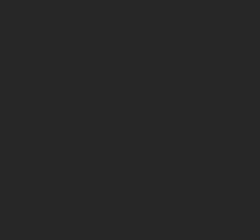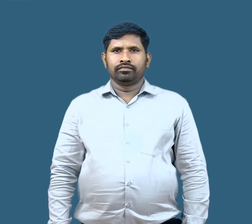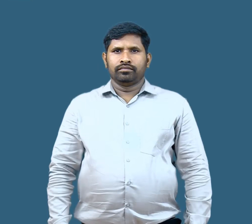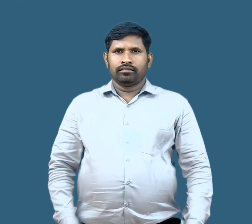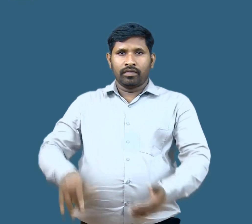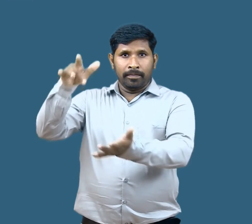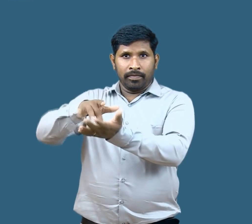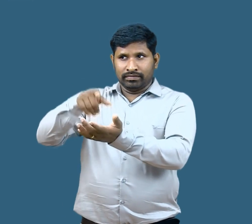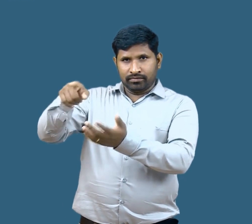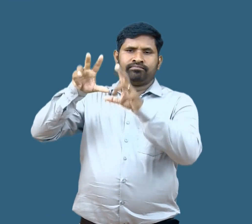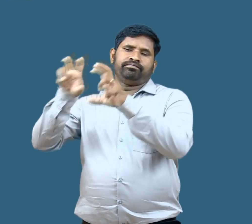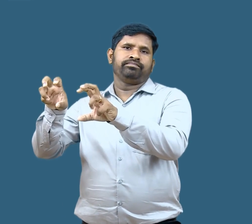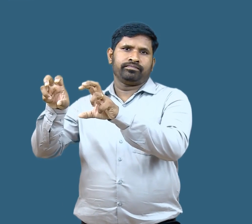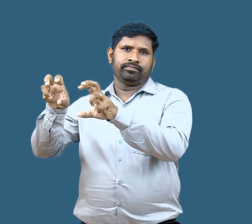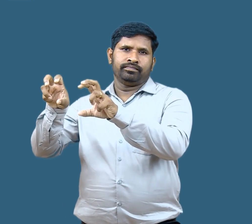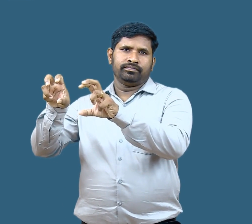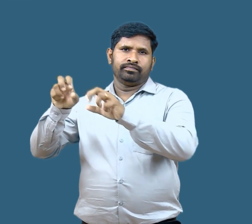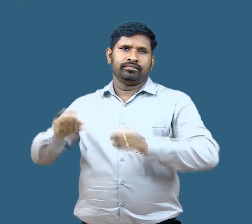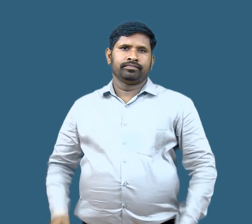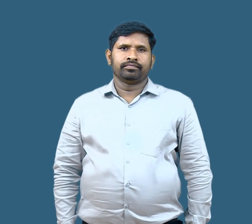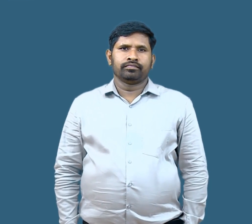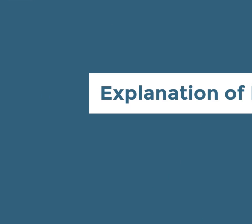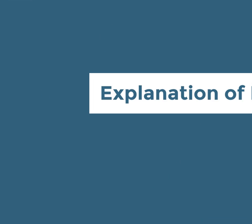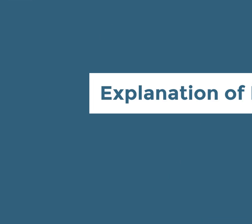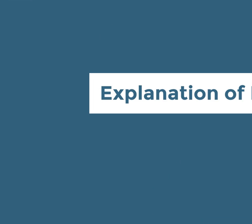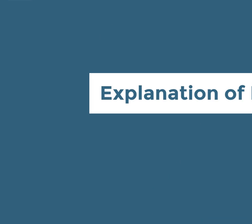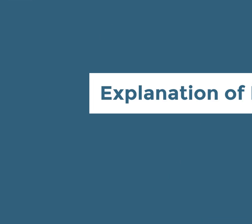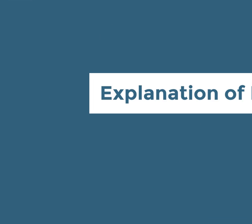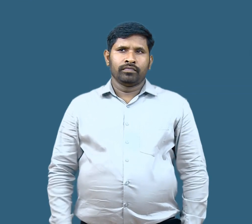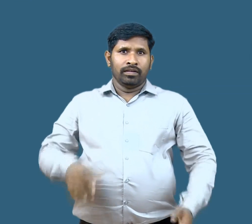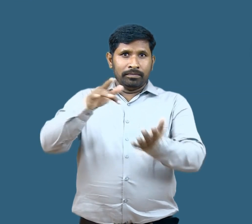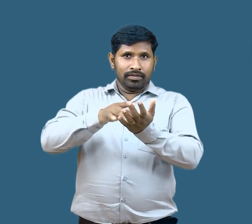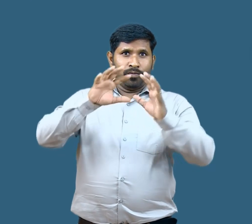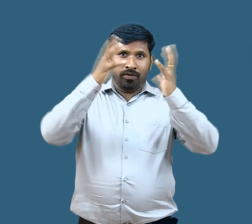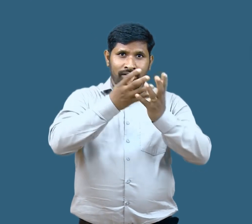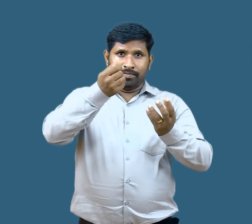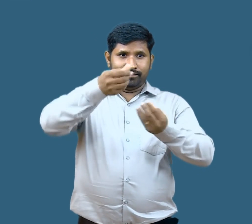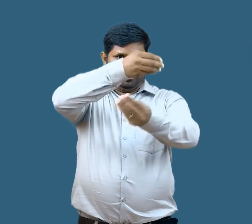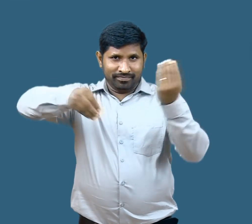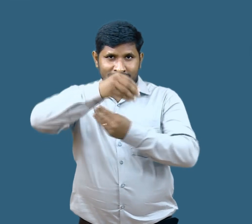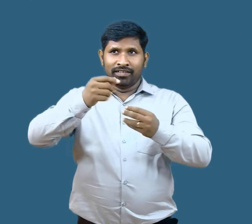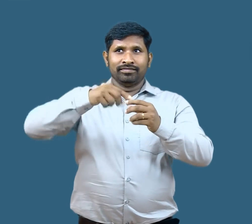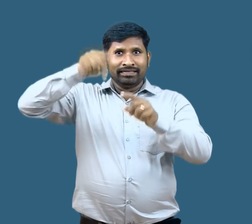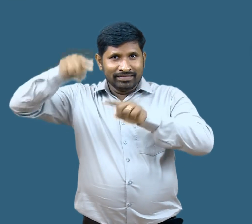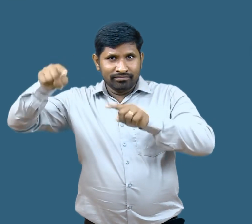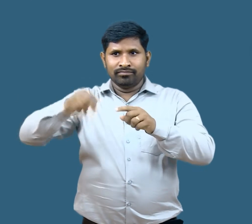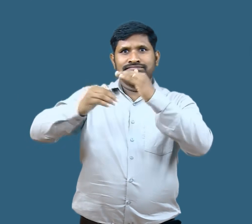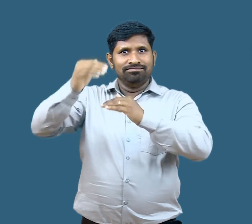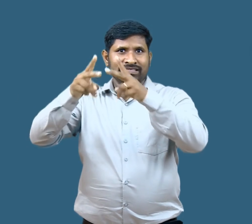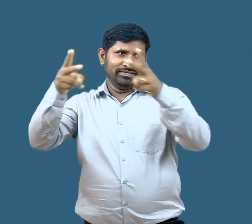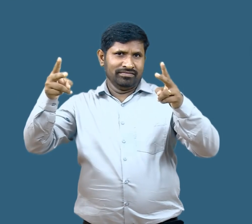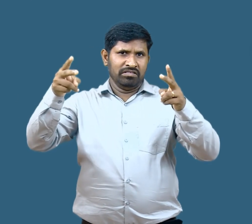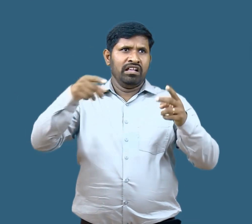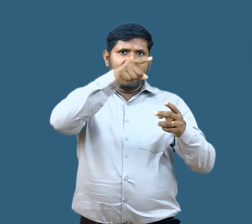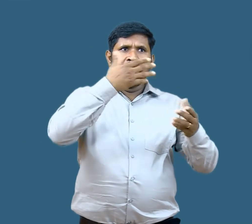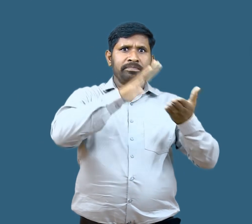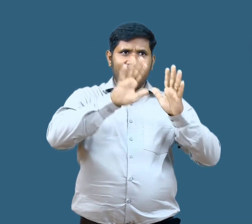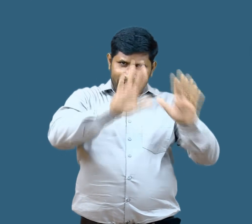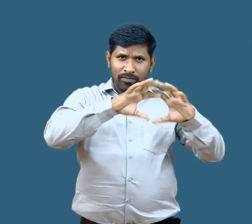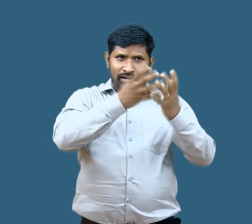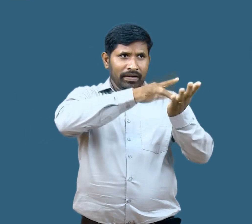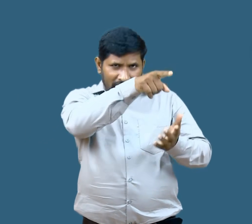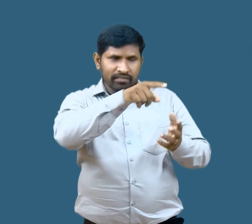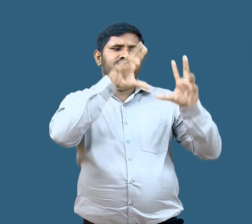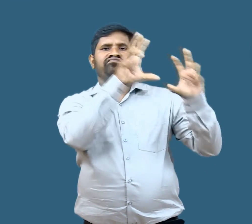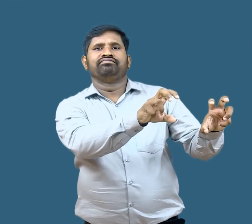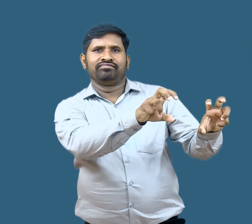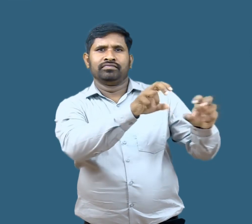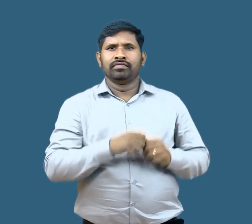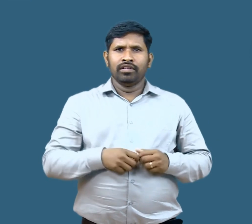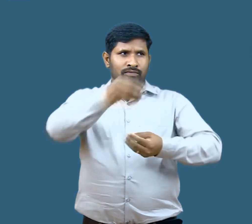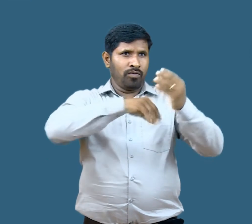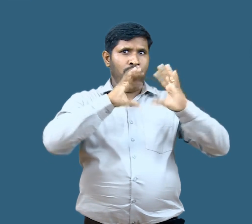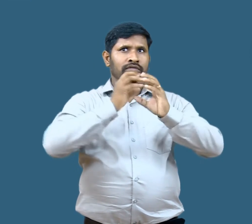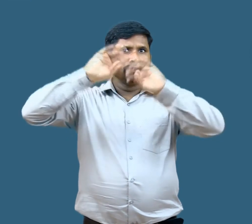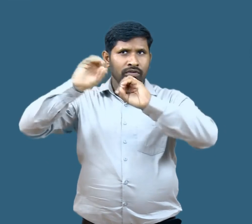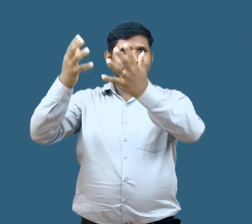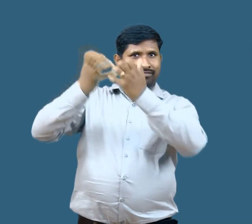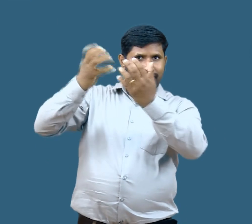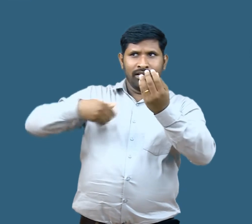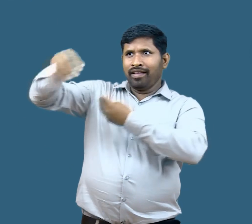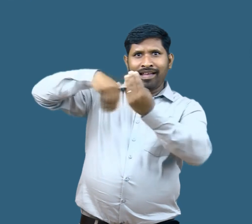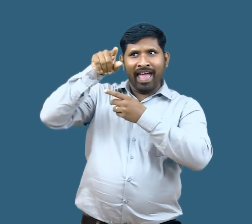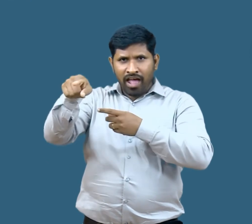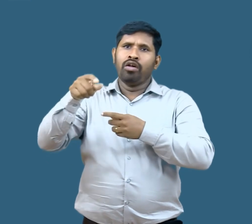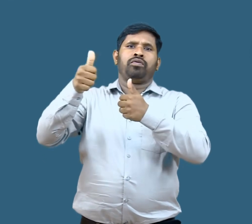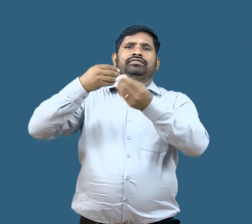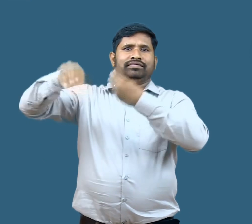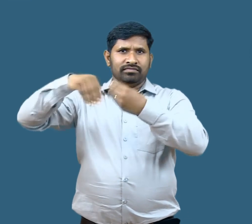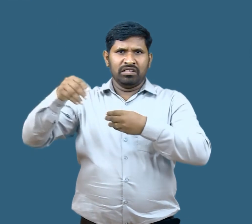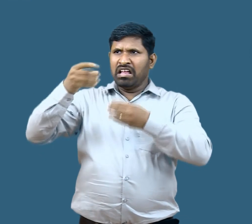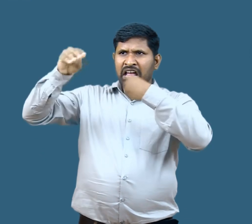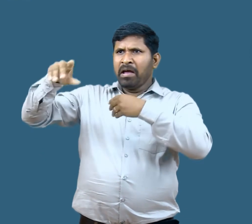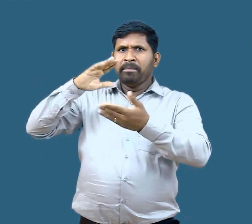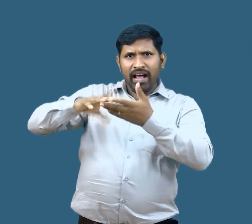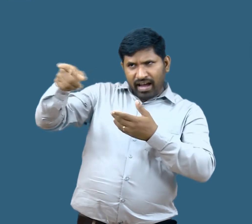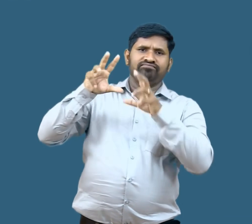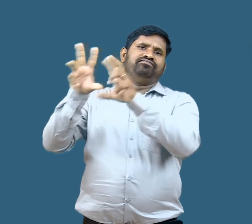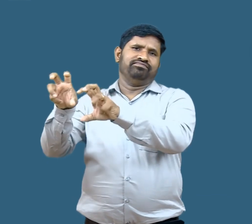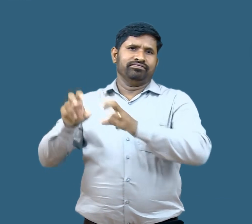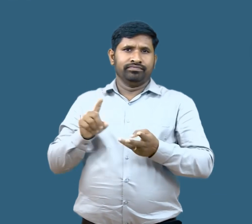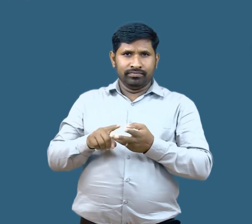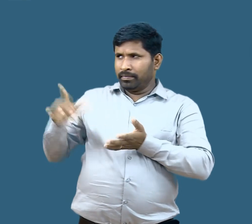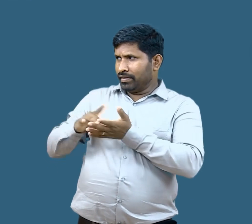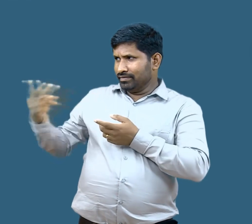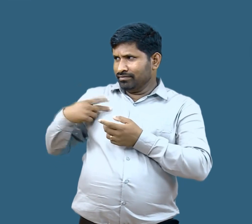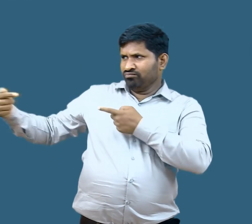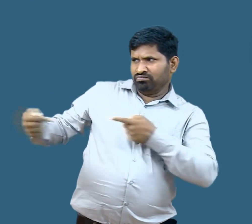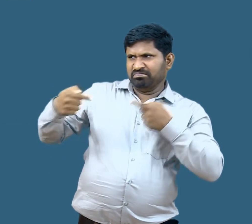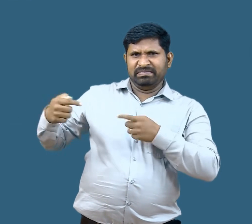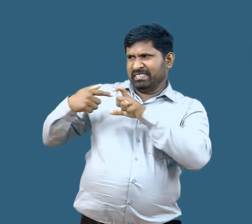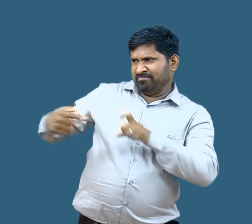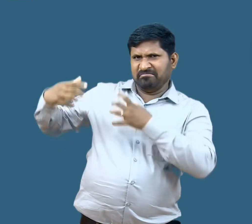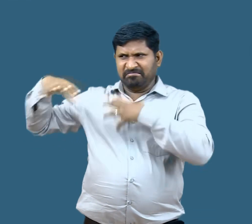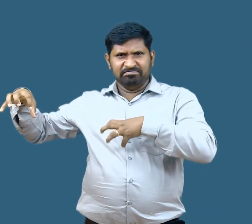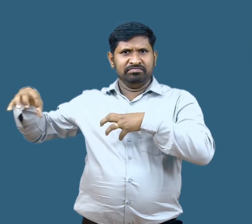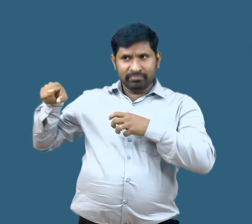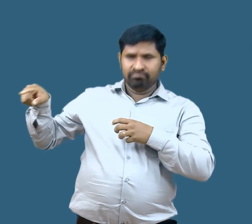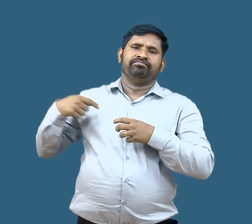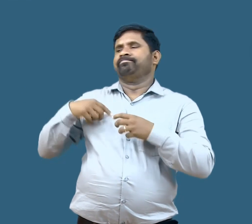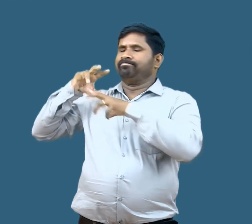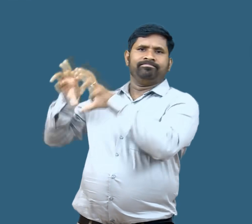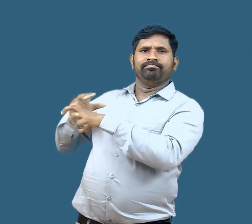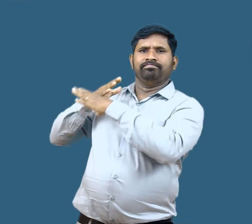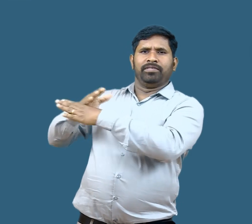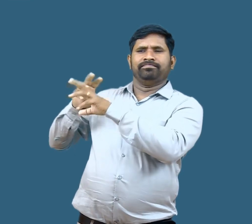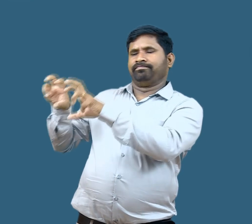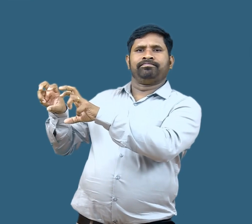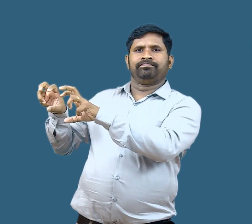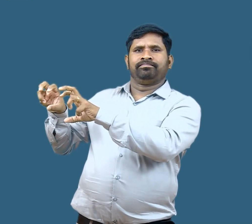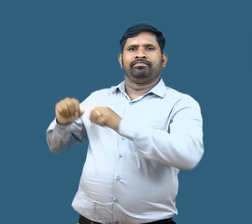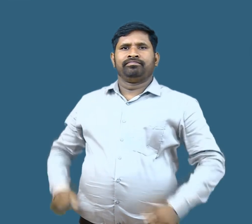Embargoes